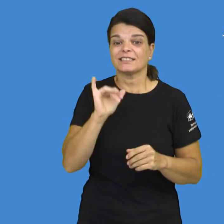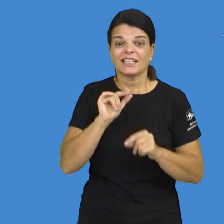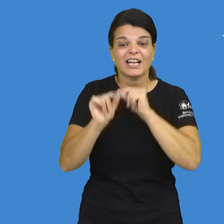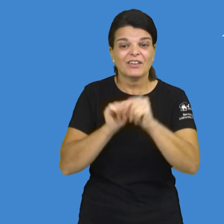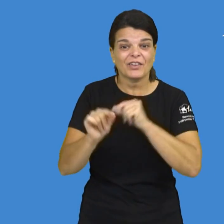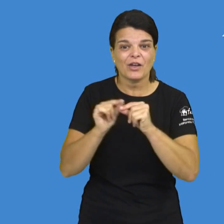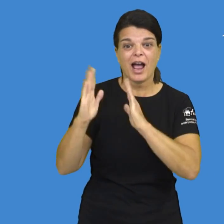virus